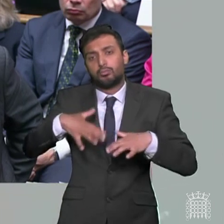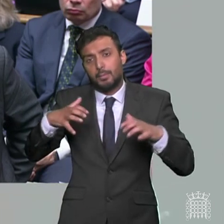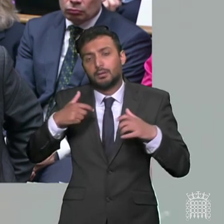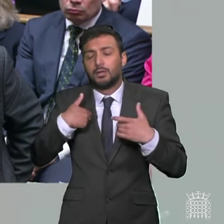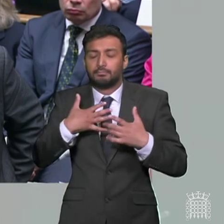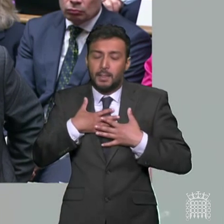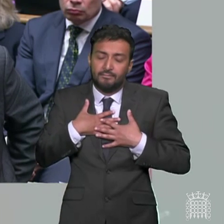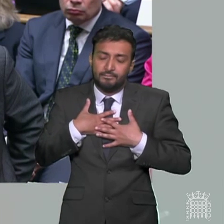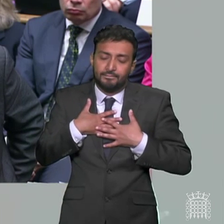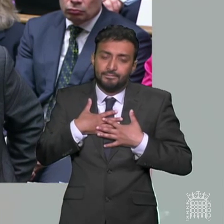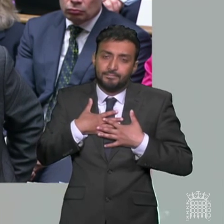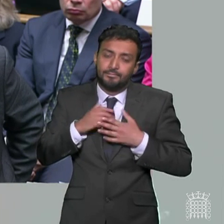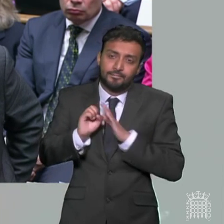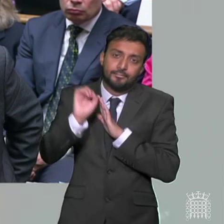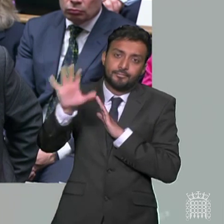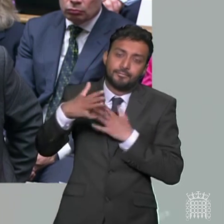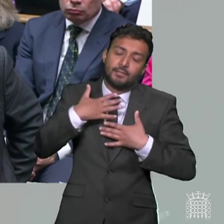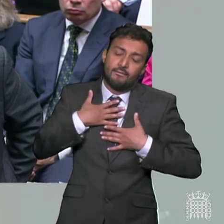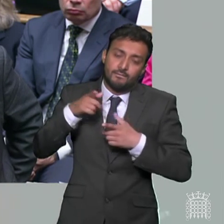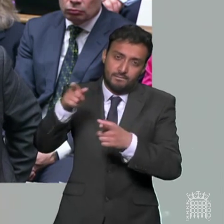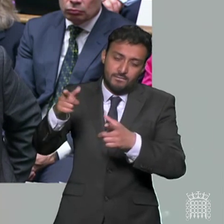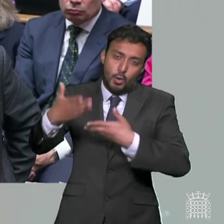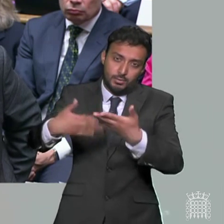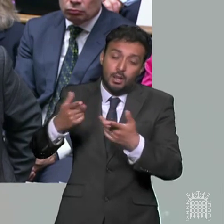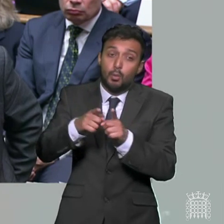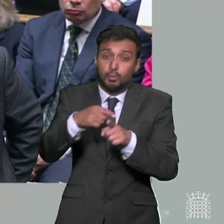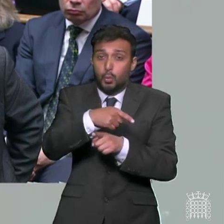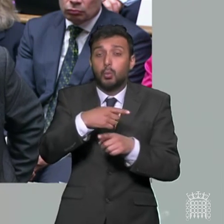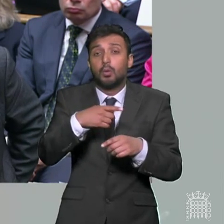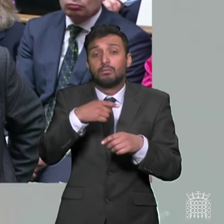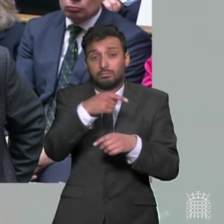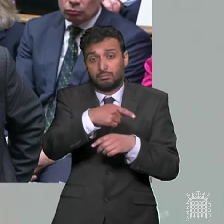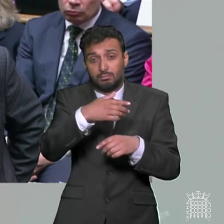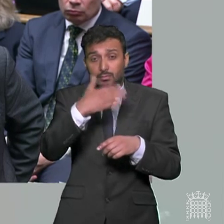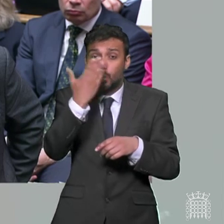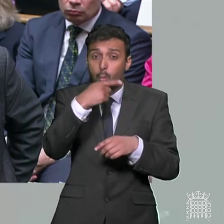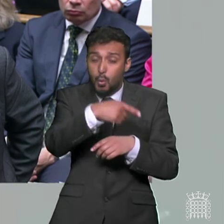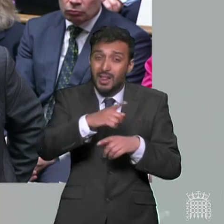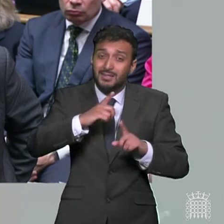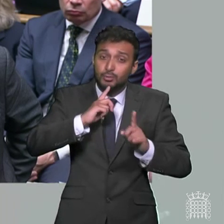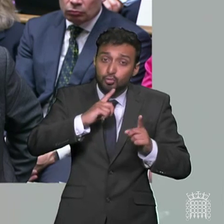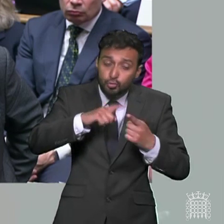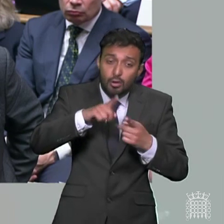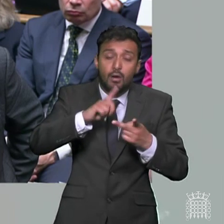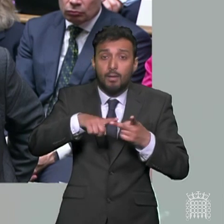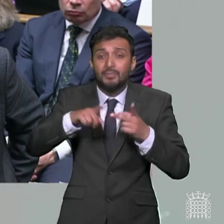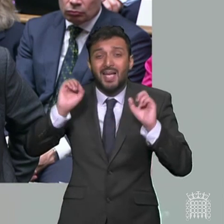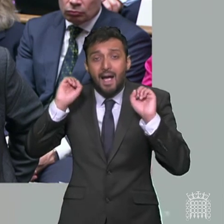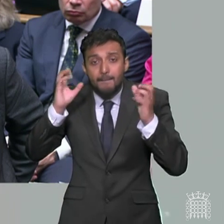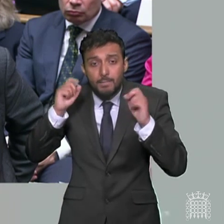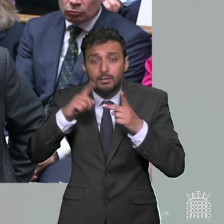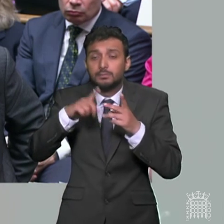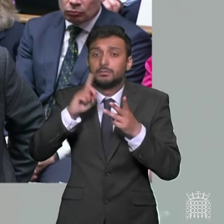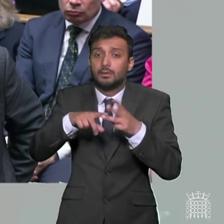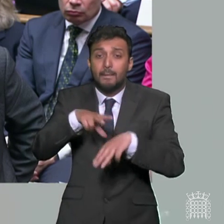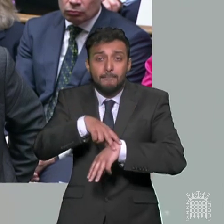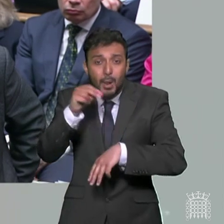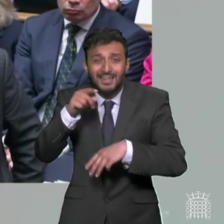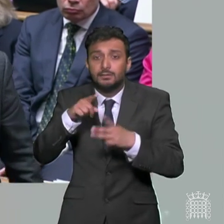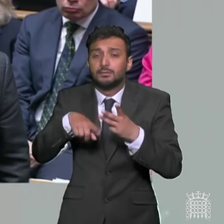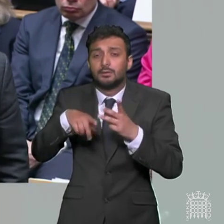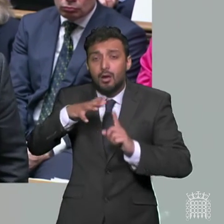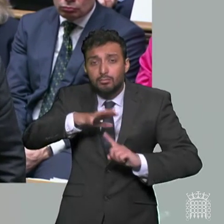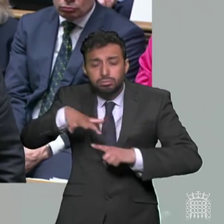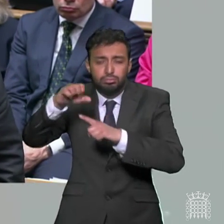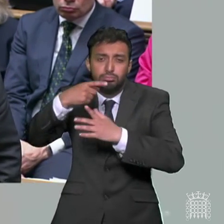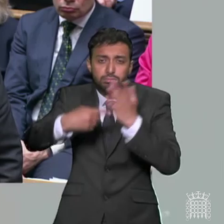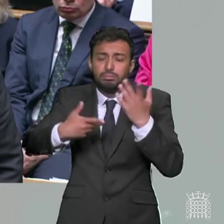Will he also praise the teaching staff of both the primary and the high school, Wales Air Ambulance and Dyfed-Powys police for their heroic and continuing response to the community?